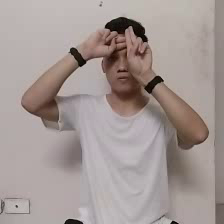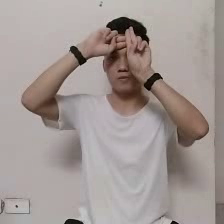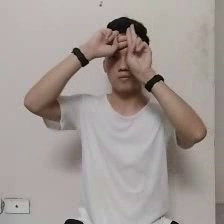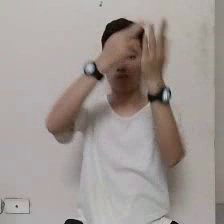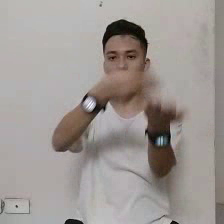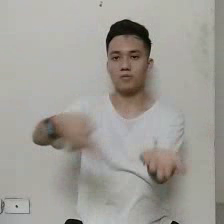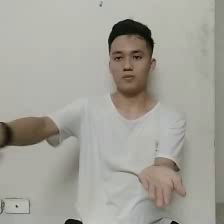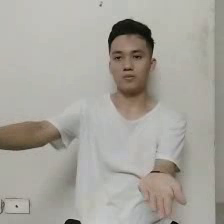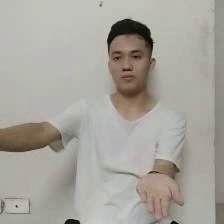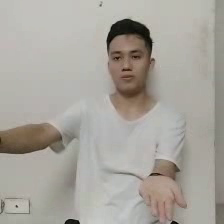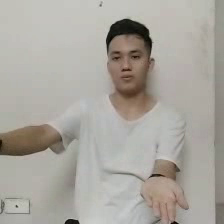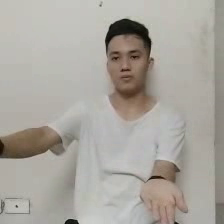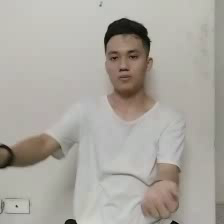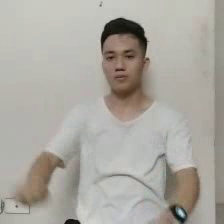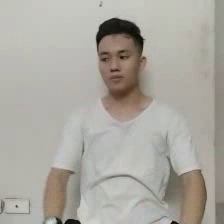Xuất viện